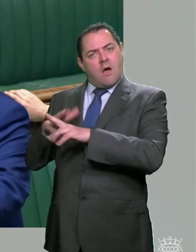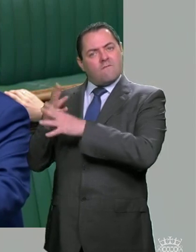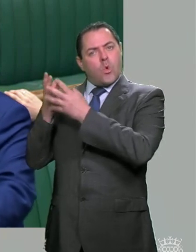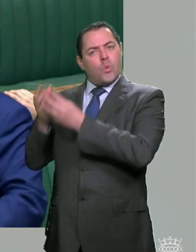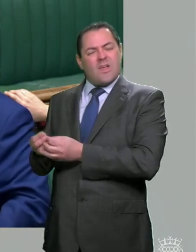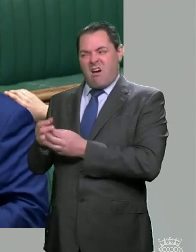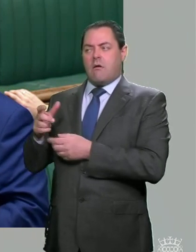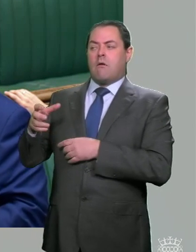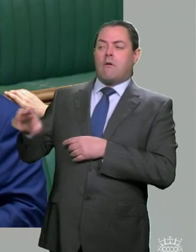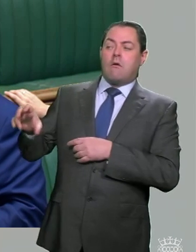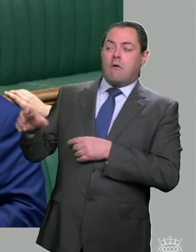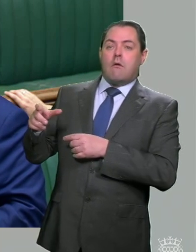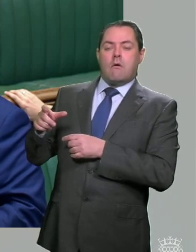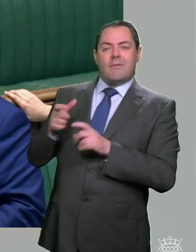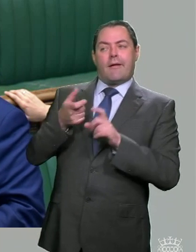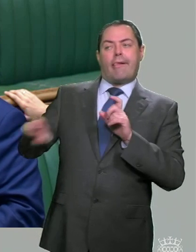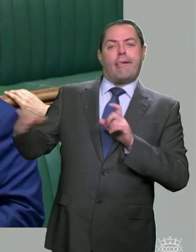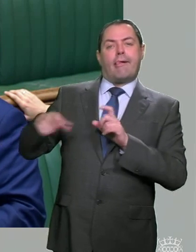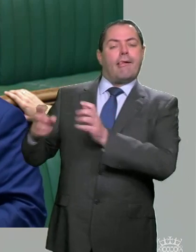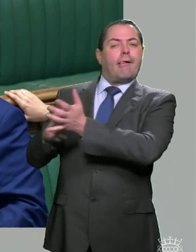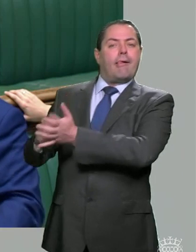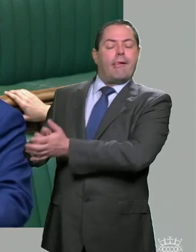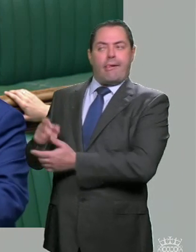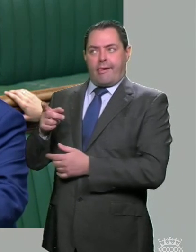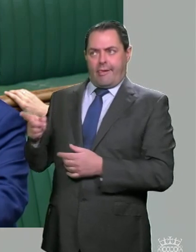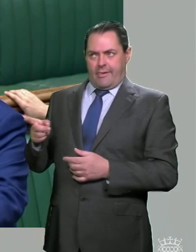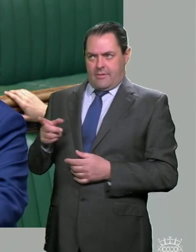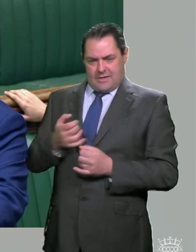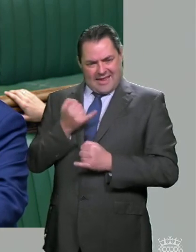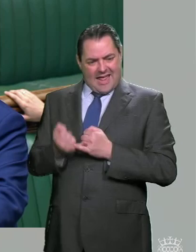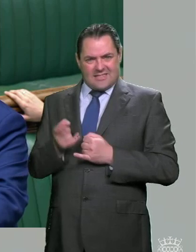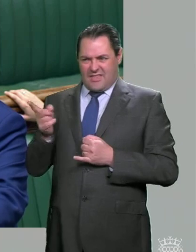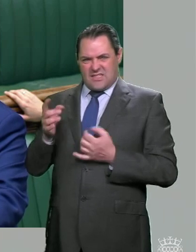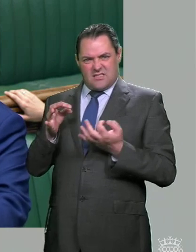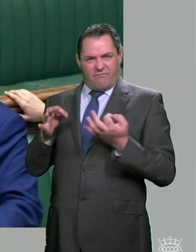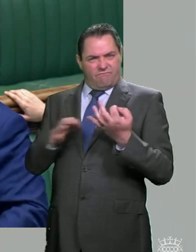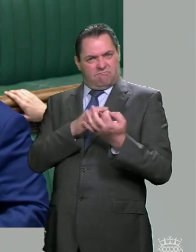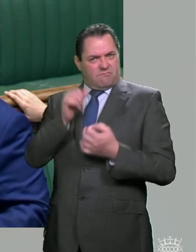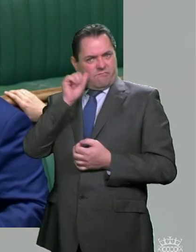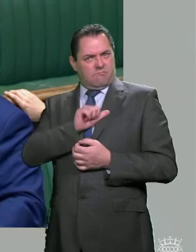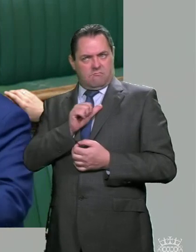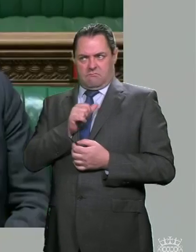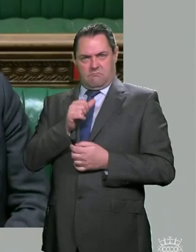In essence, this was a UK Government contract that sanctioned corrupt campaigning, Prime Minister.